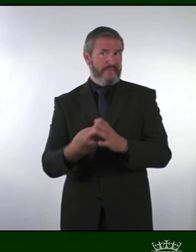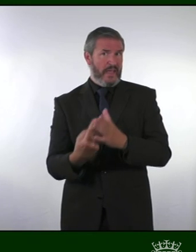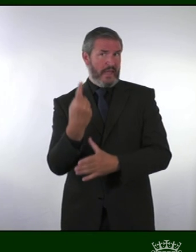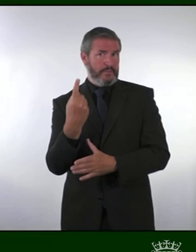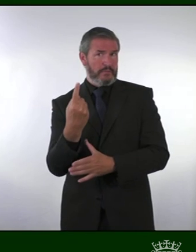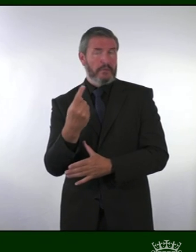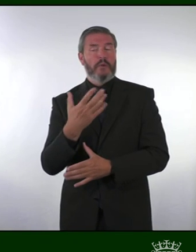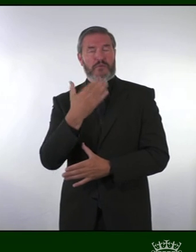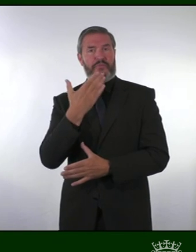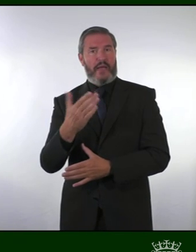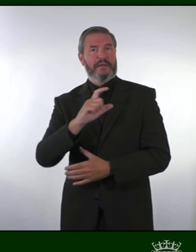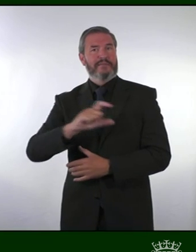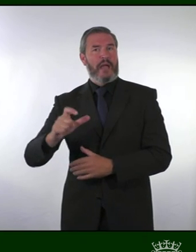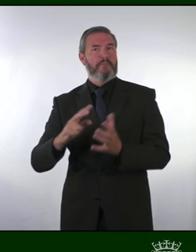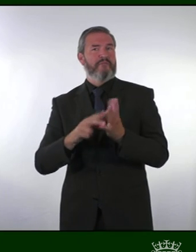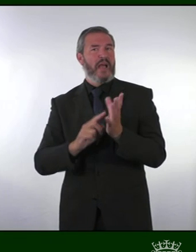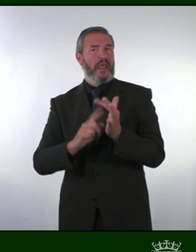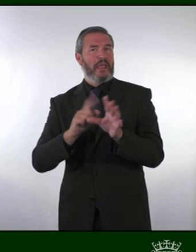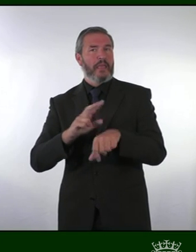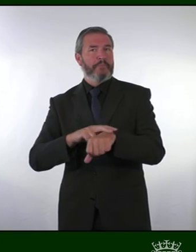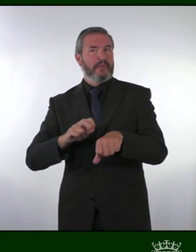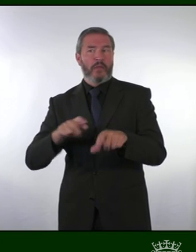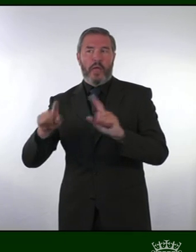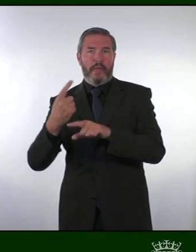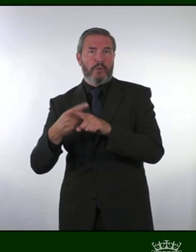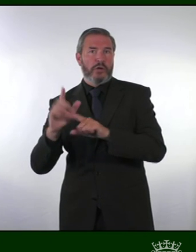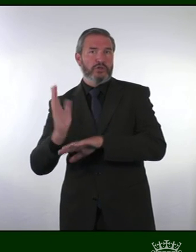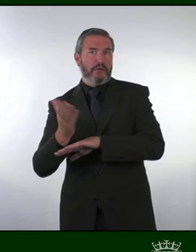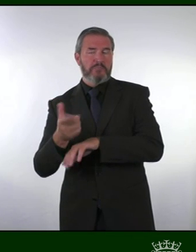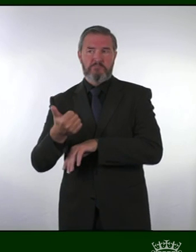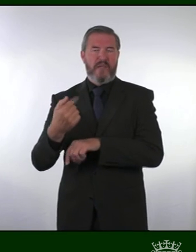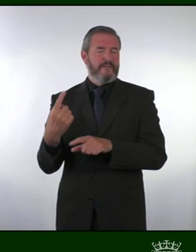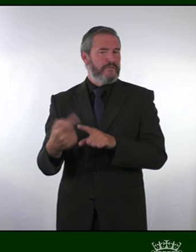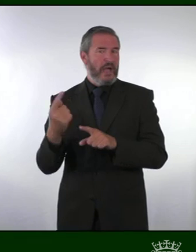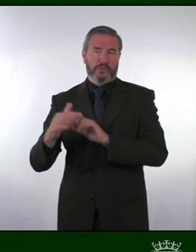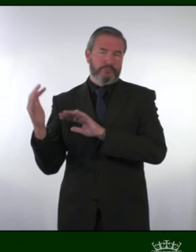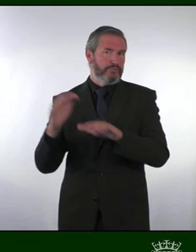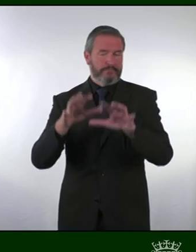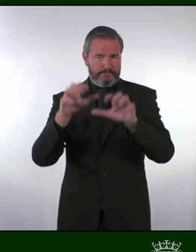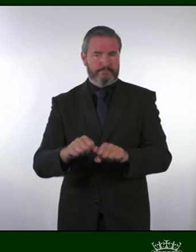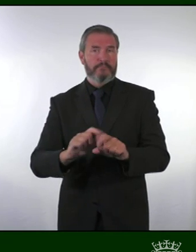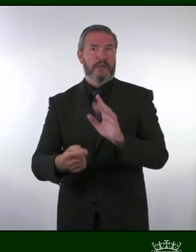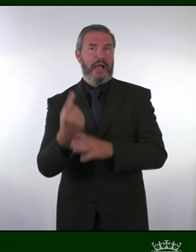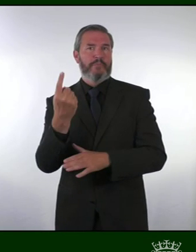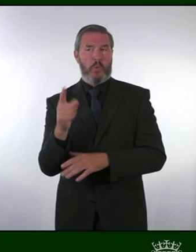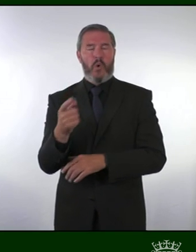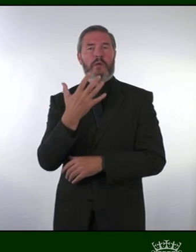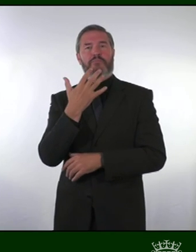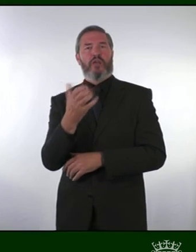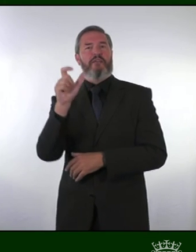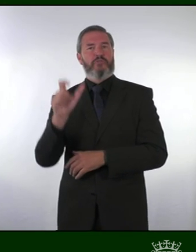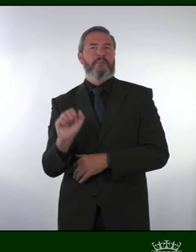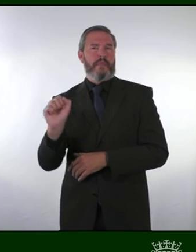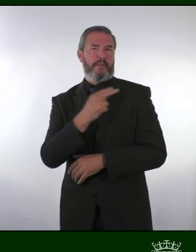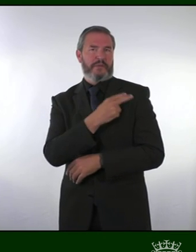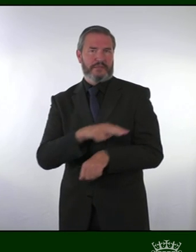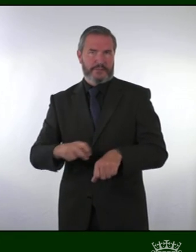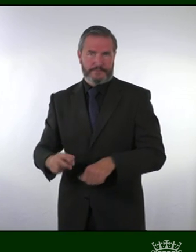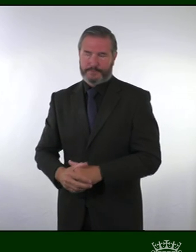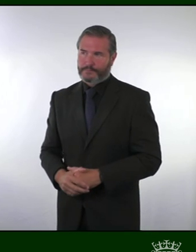I thank Thames Valley police and the other emergency services for their swift and effective response and for the incredible bravery shown by officers.